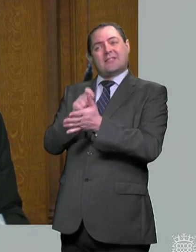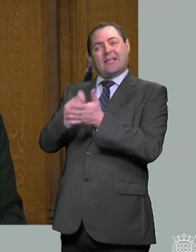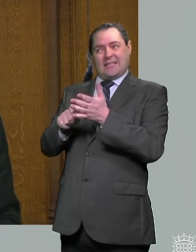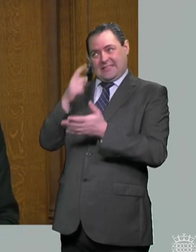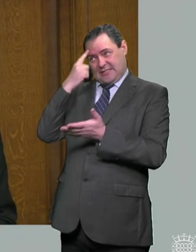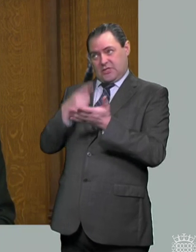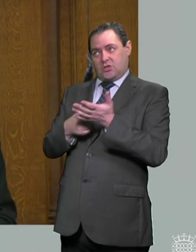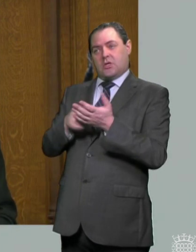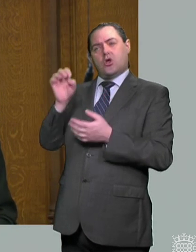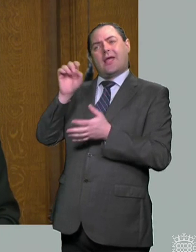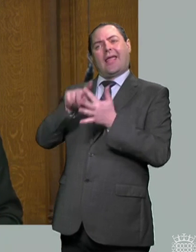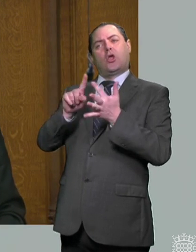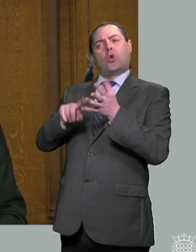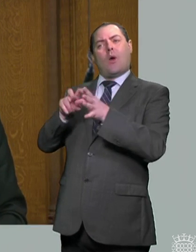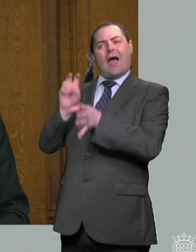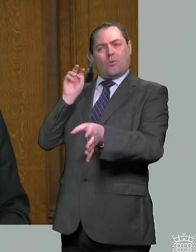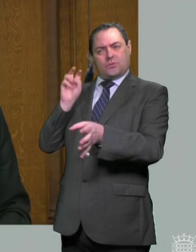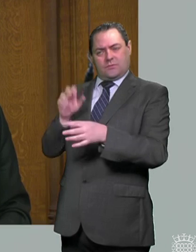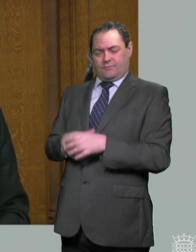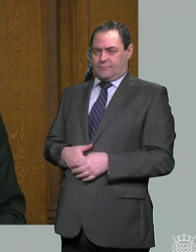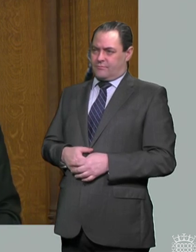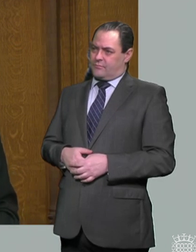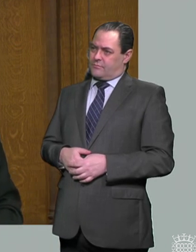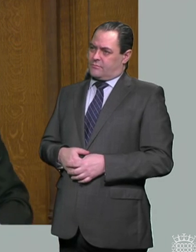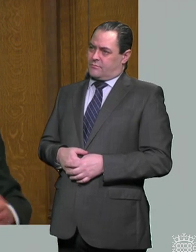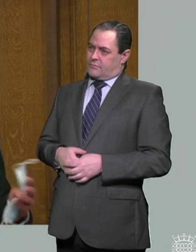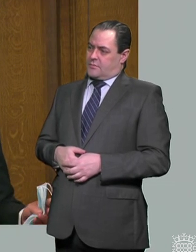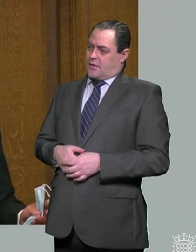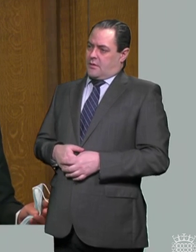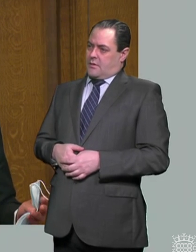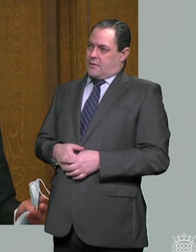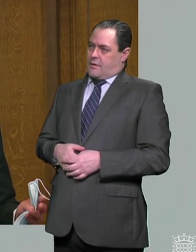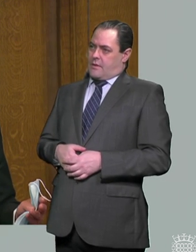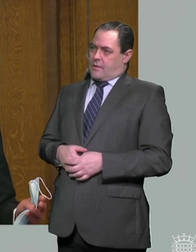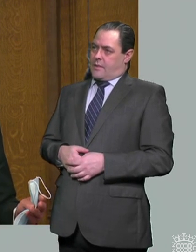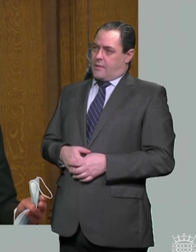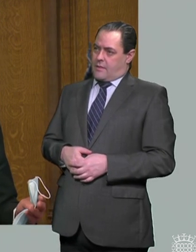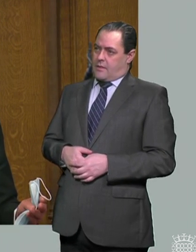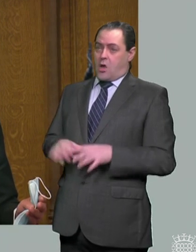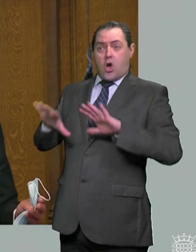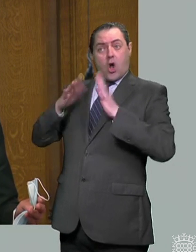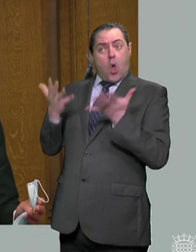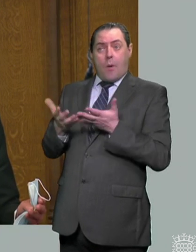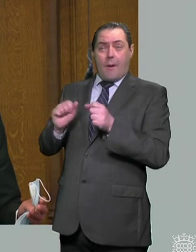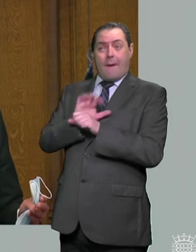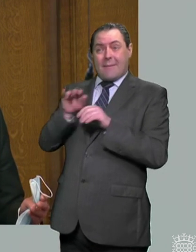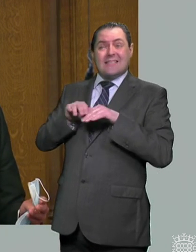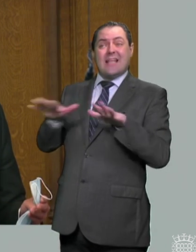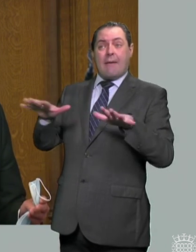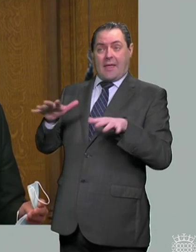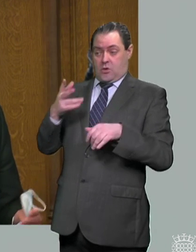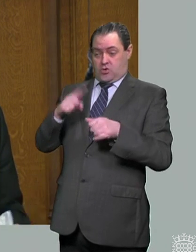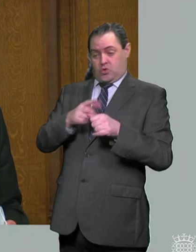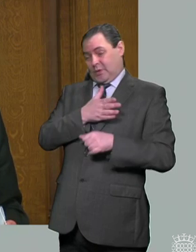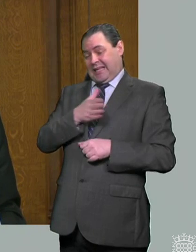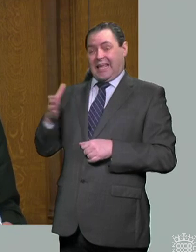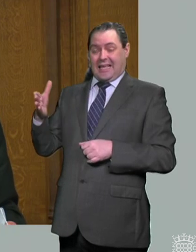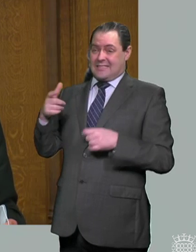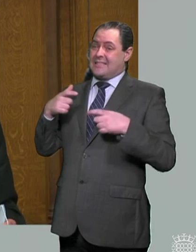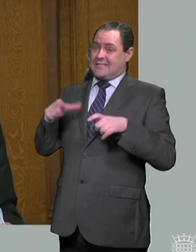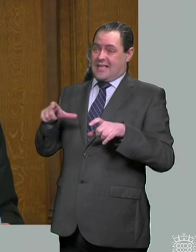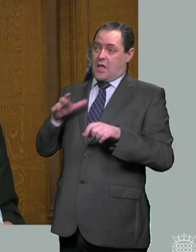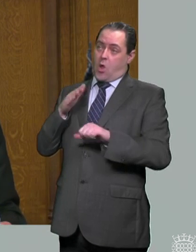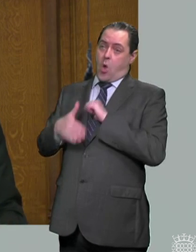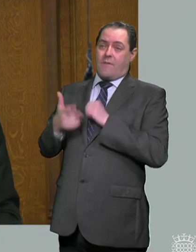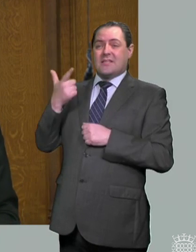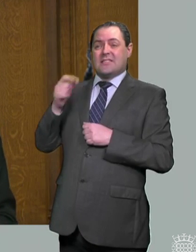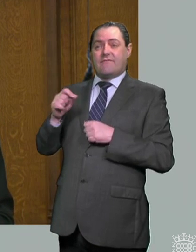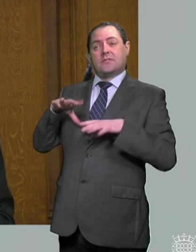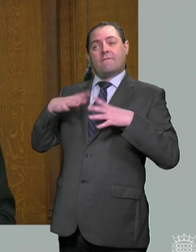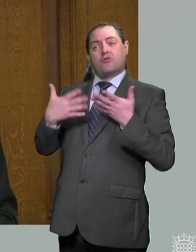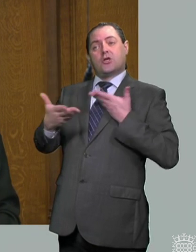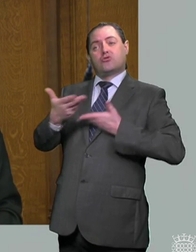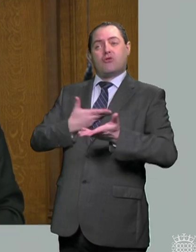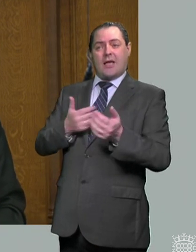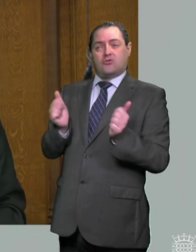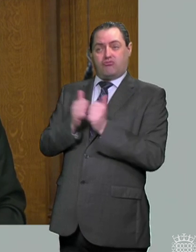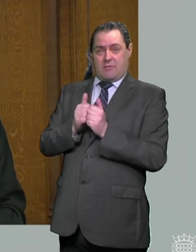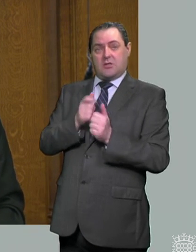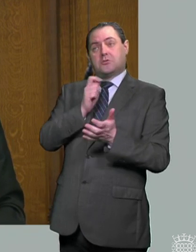Despite there being a global pandemic in the two years since, more than 70 free trade agreements have been signed.